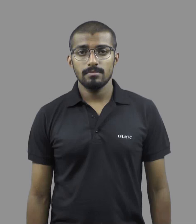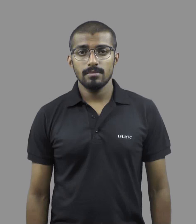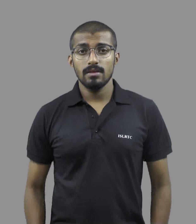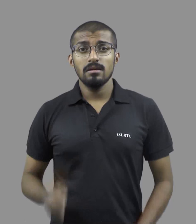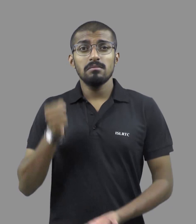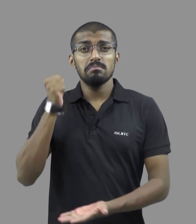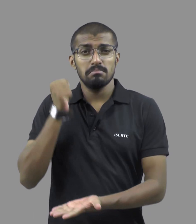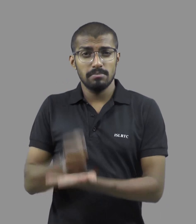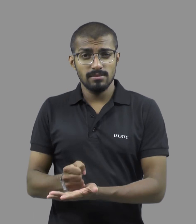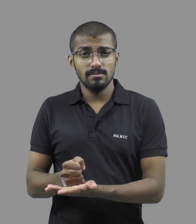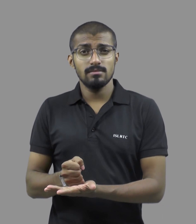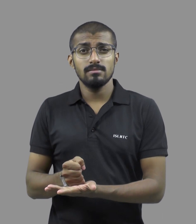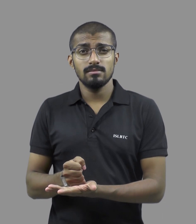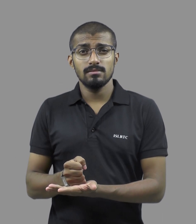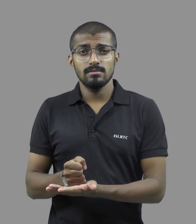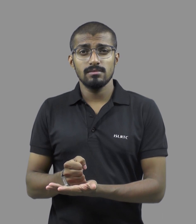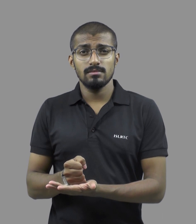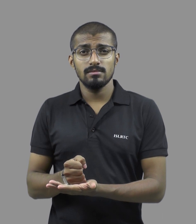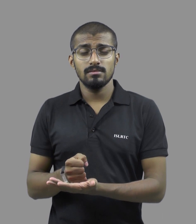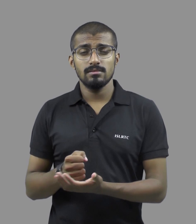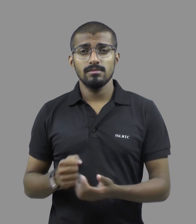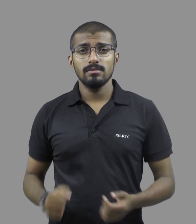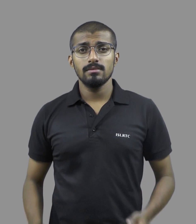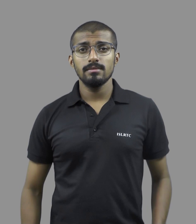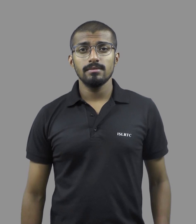Must Should